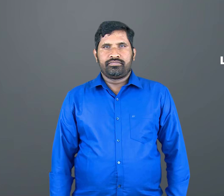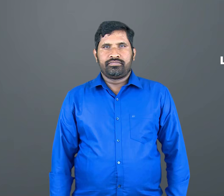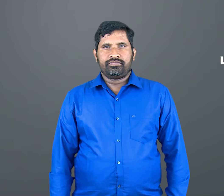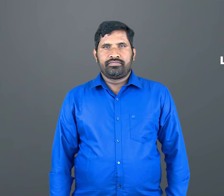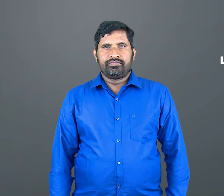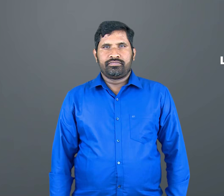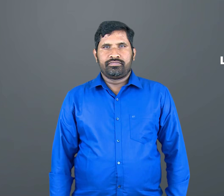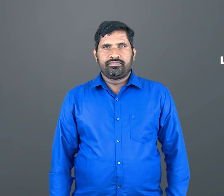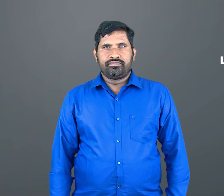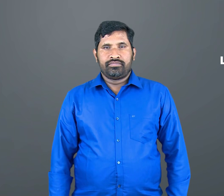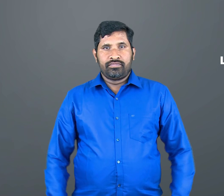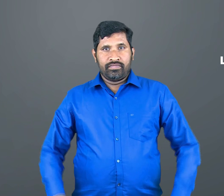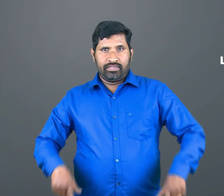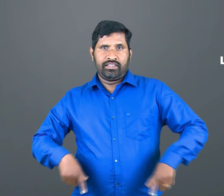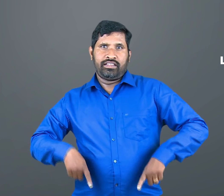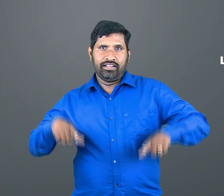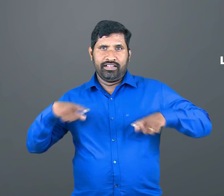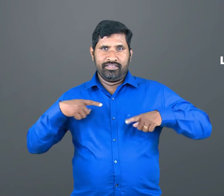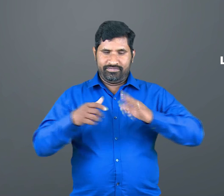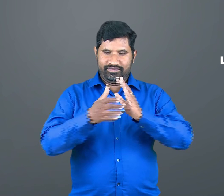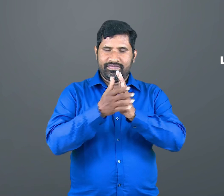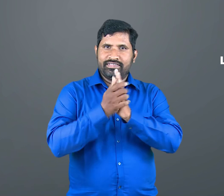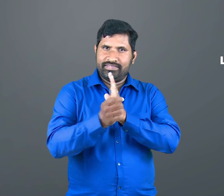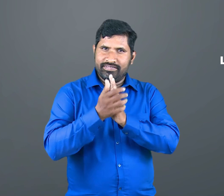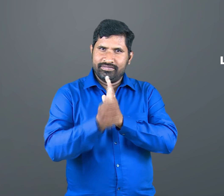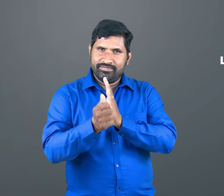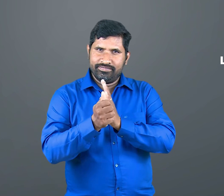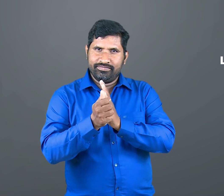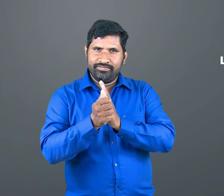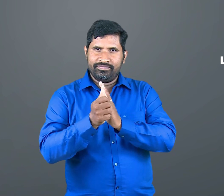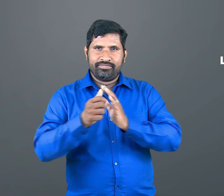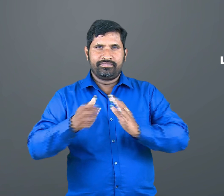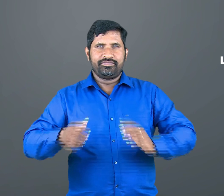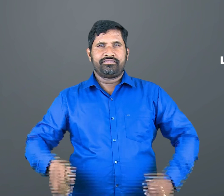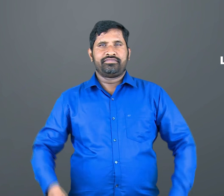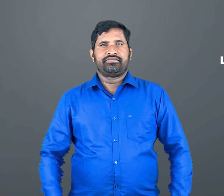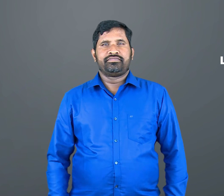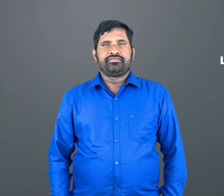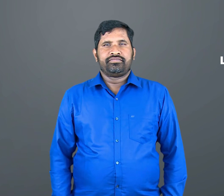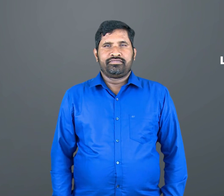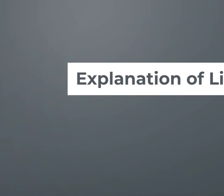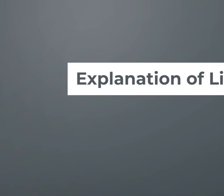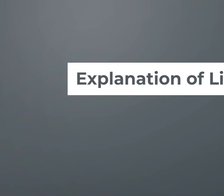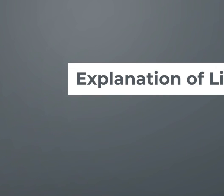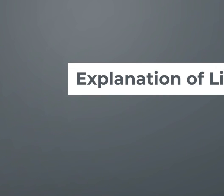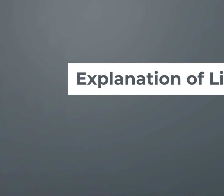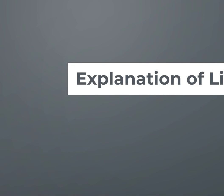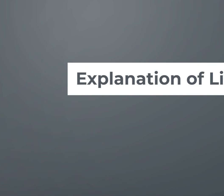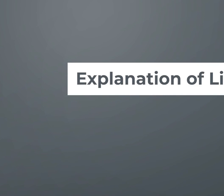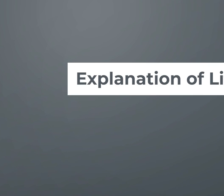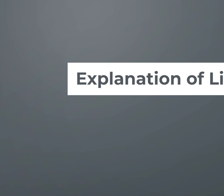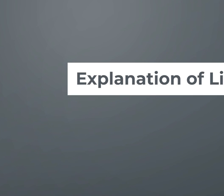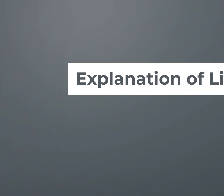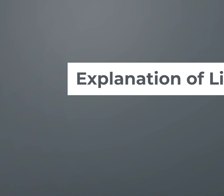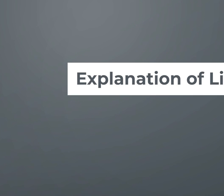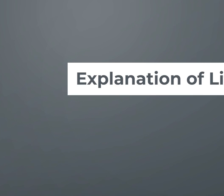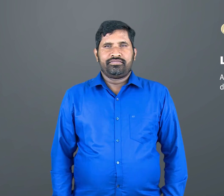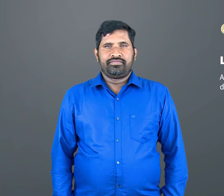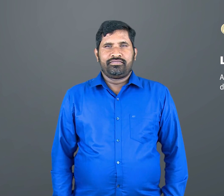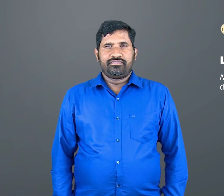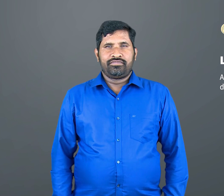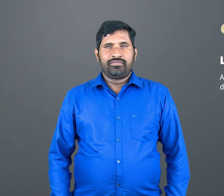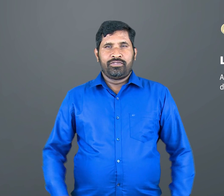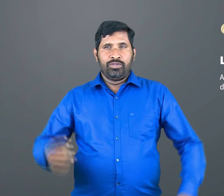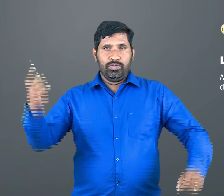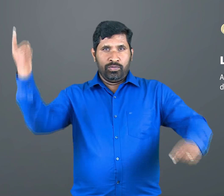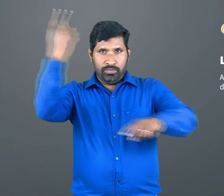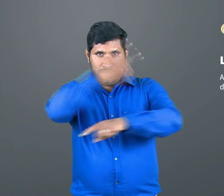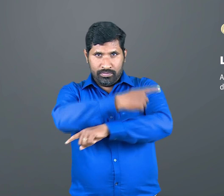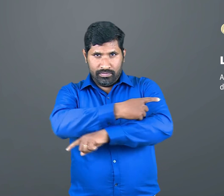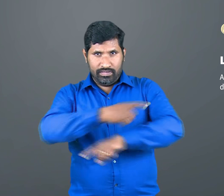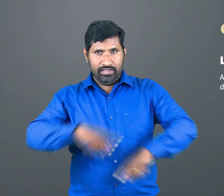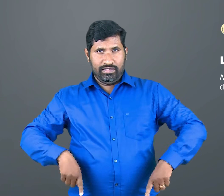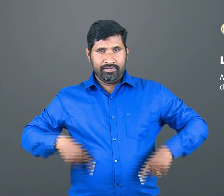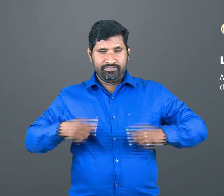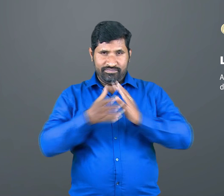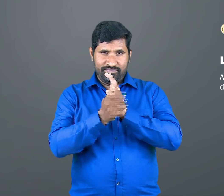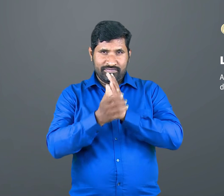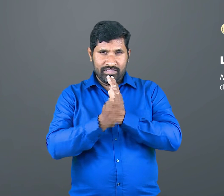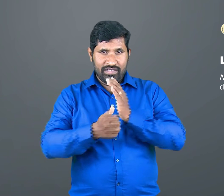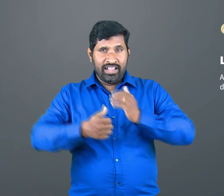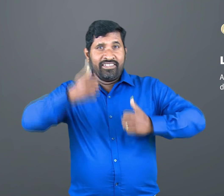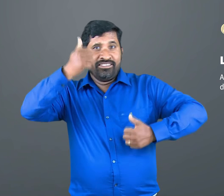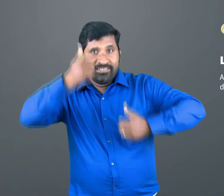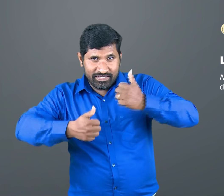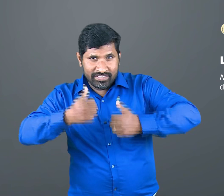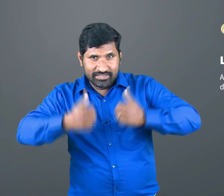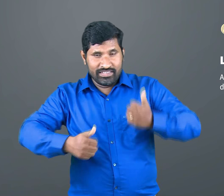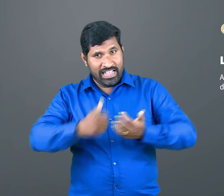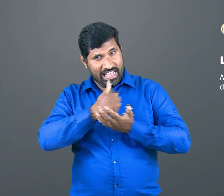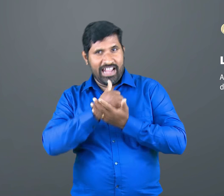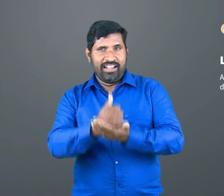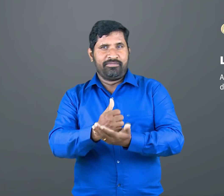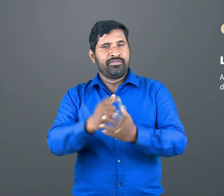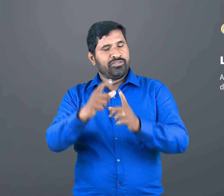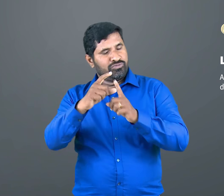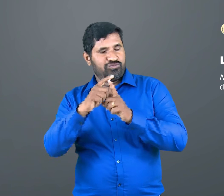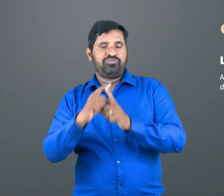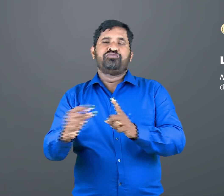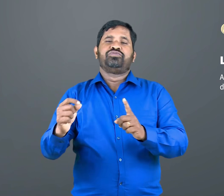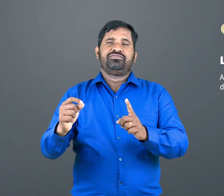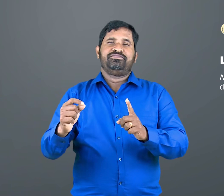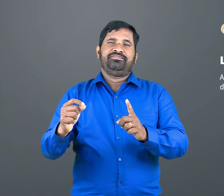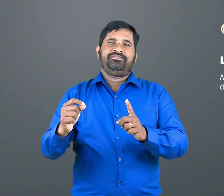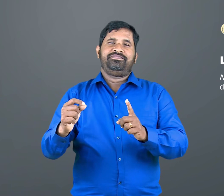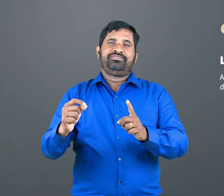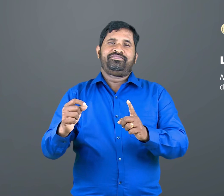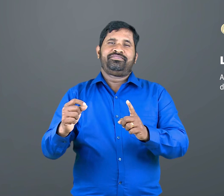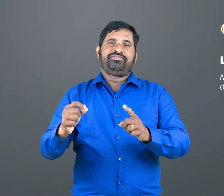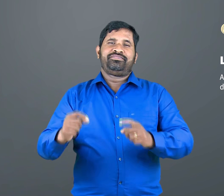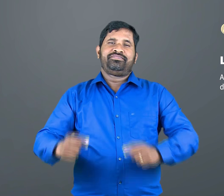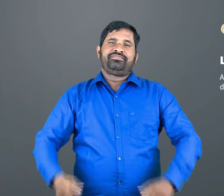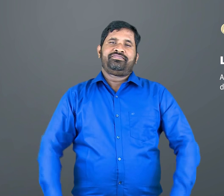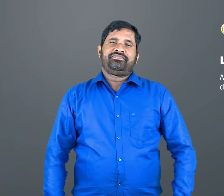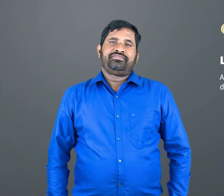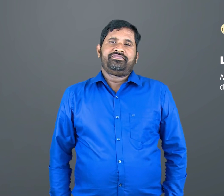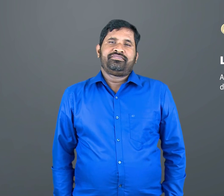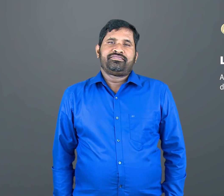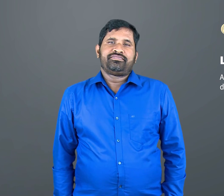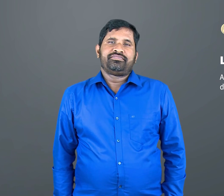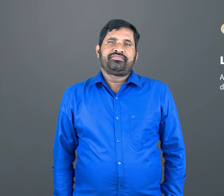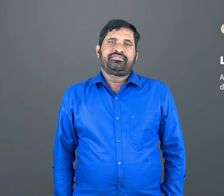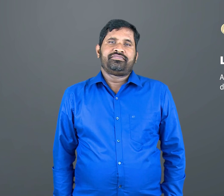Lifeskills